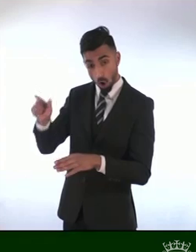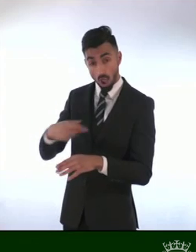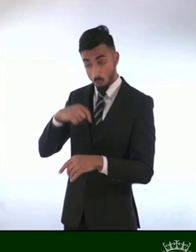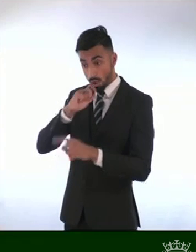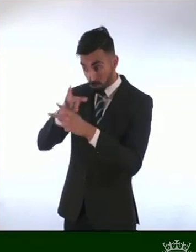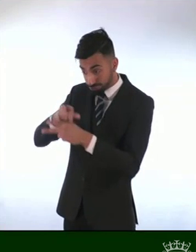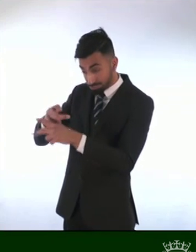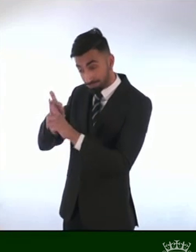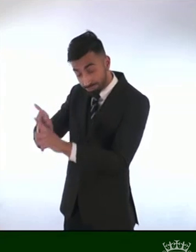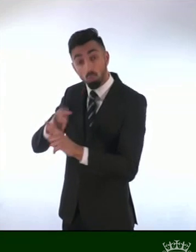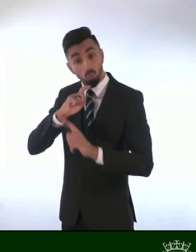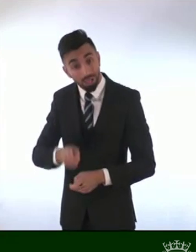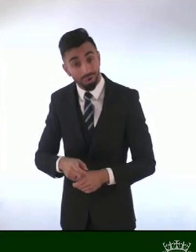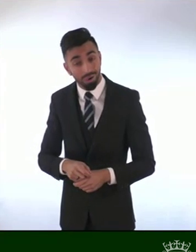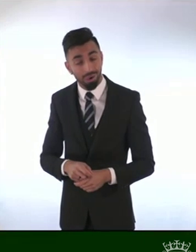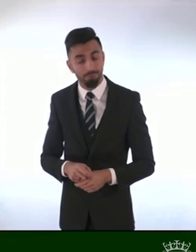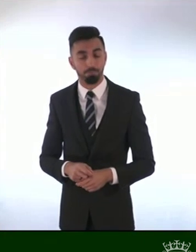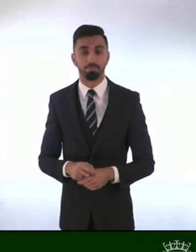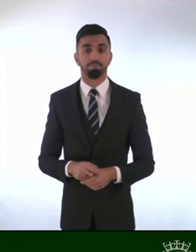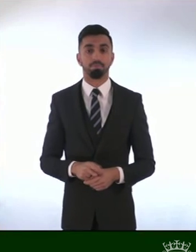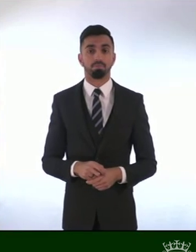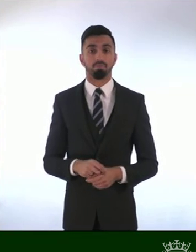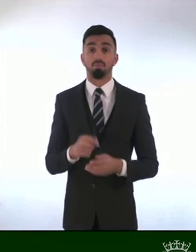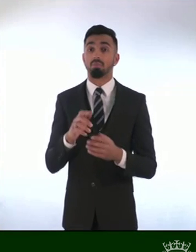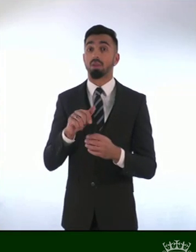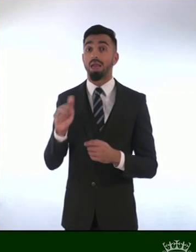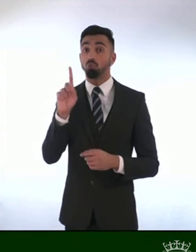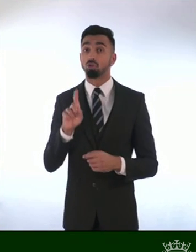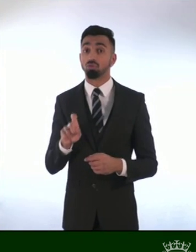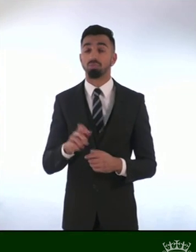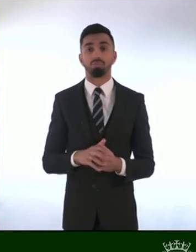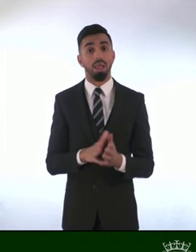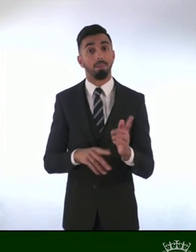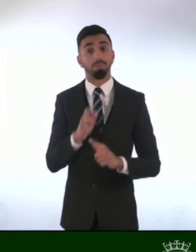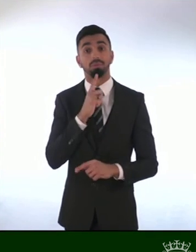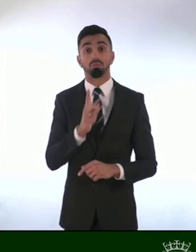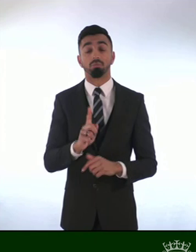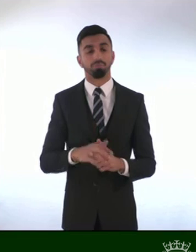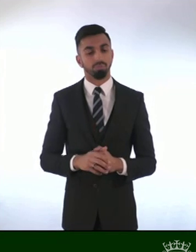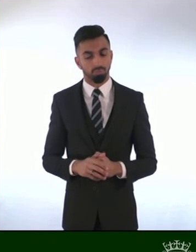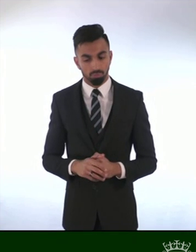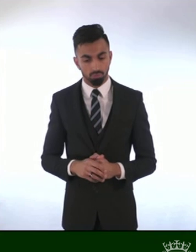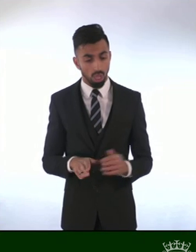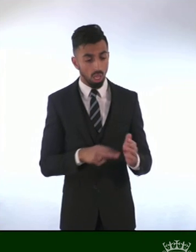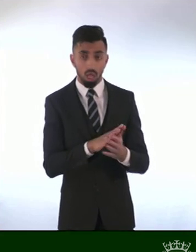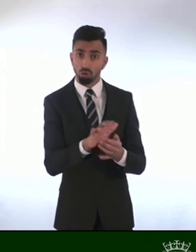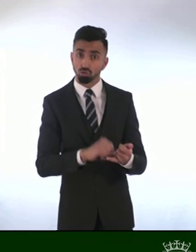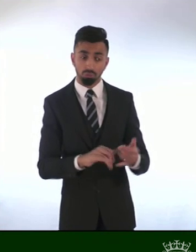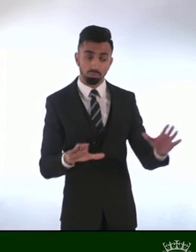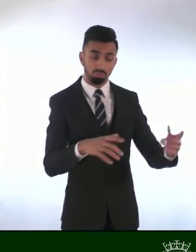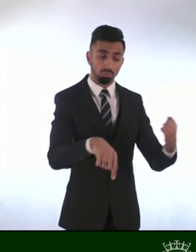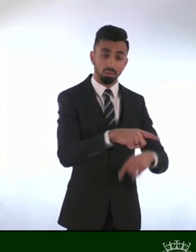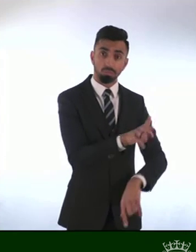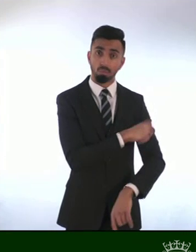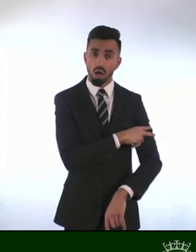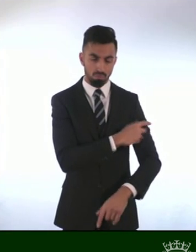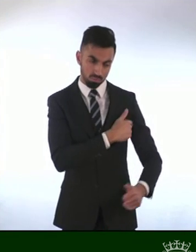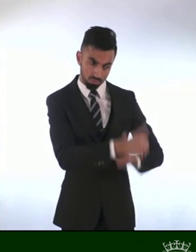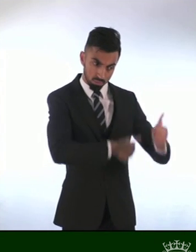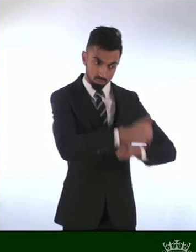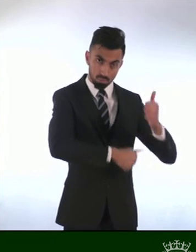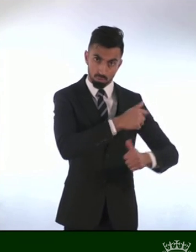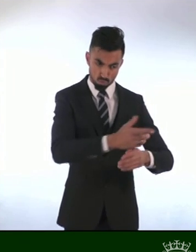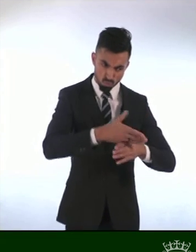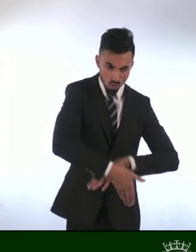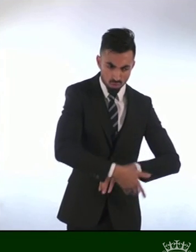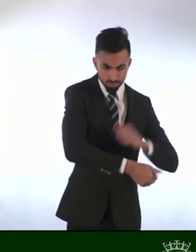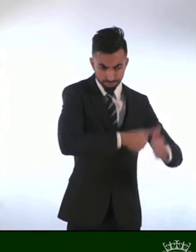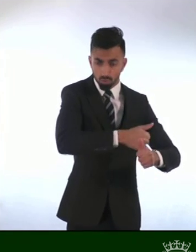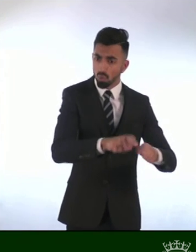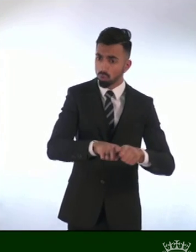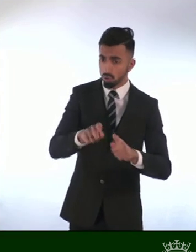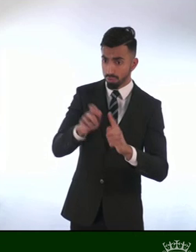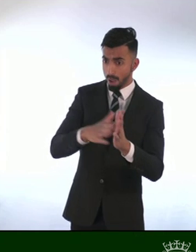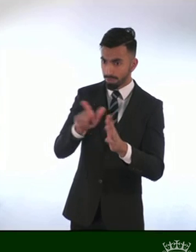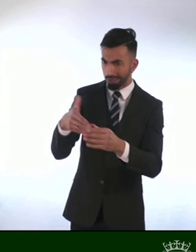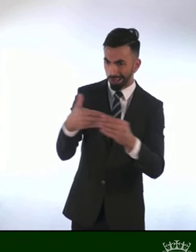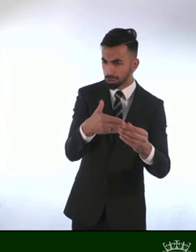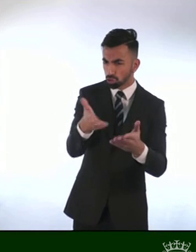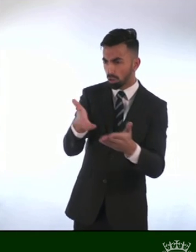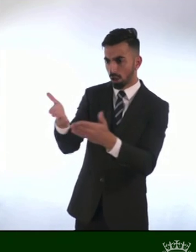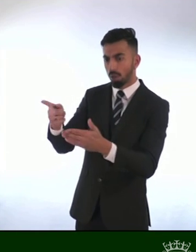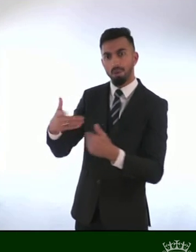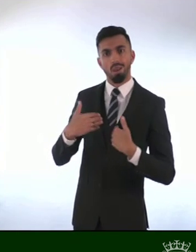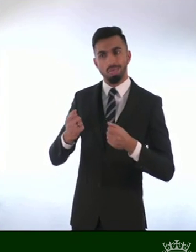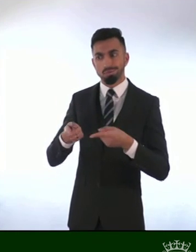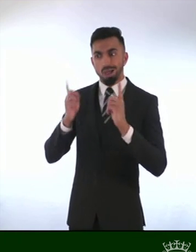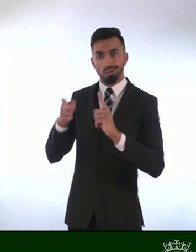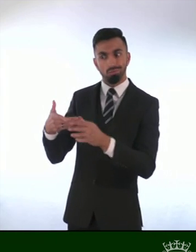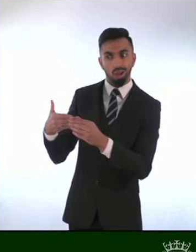Like so many colleagues, I extend my thanks to the NHS and all the frontline staff, but also offer my thanks to the Prime Minister, the Chancellor and the Health Secretary for their leadership in this crisis, which is warmly welcomed by many in my constituency.